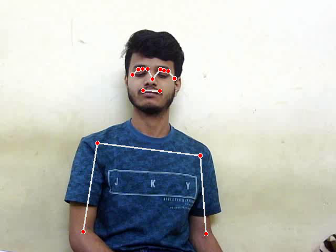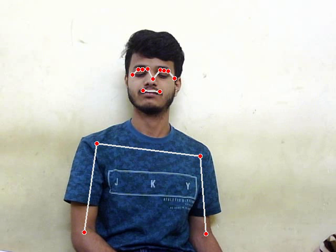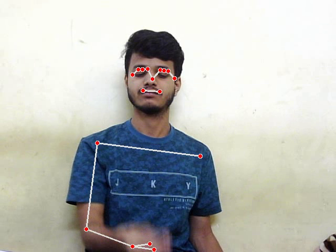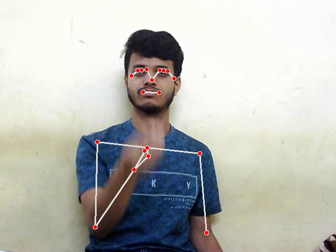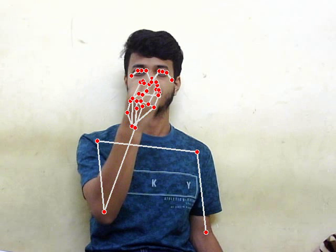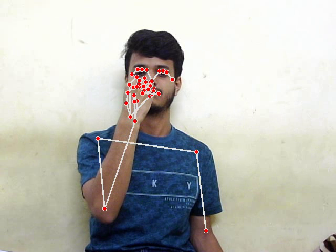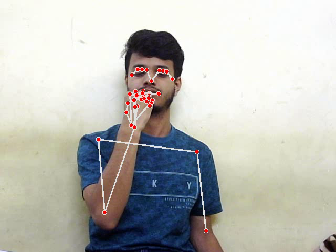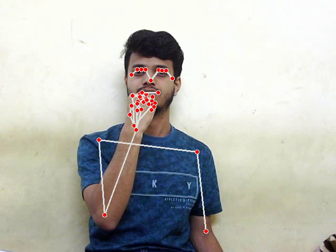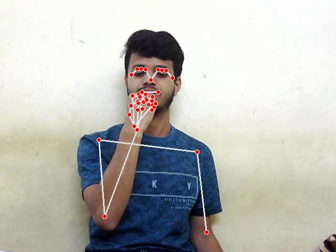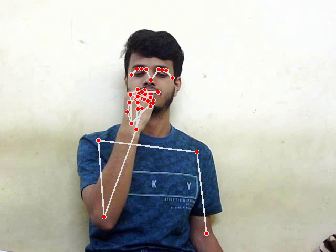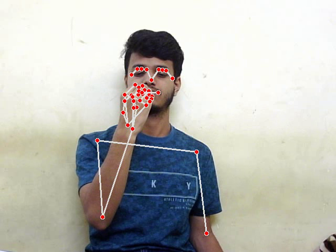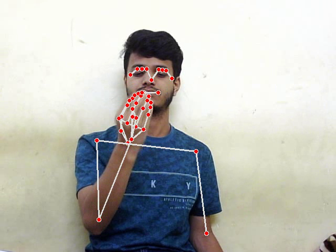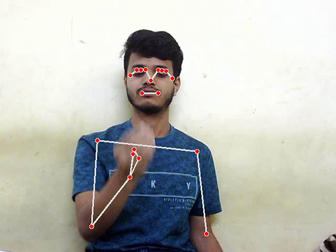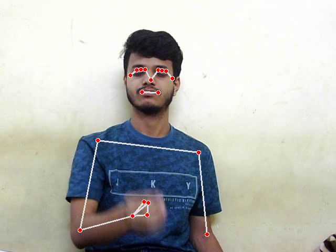eat